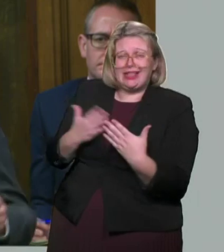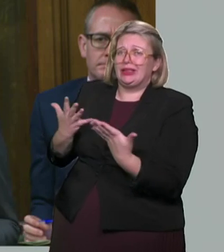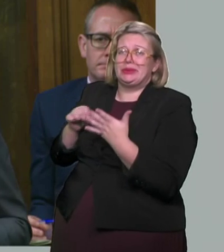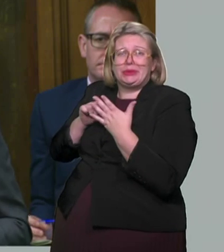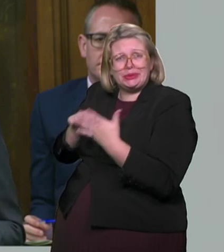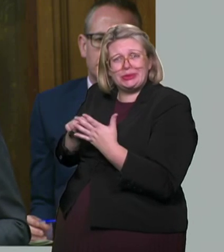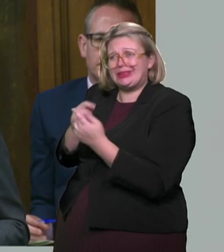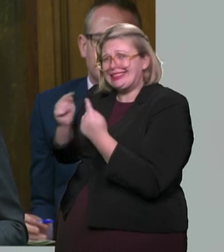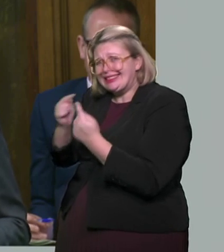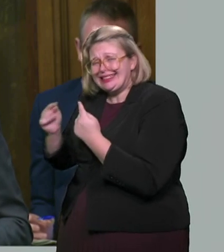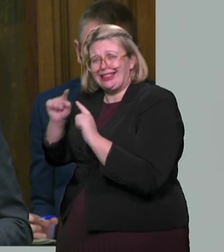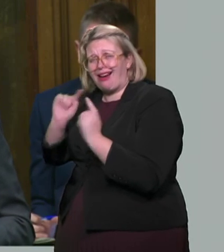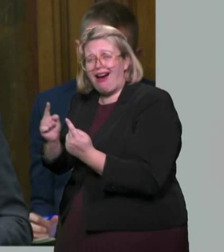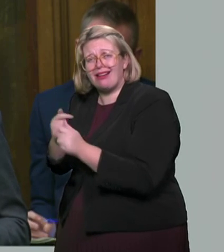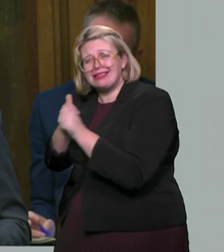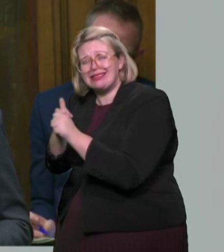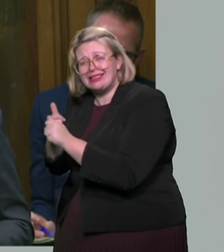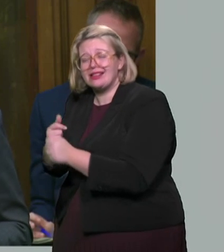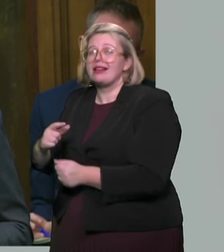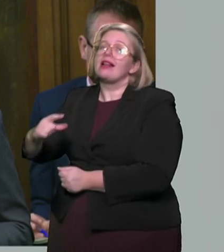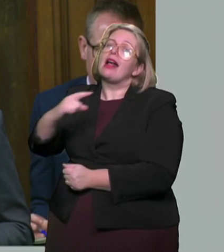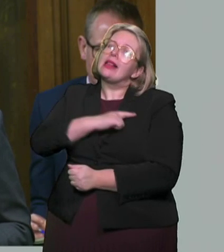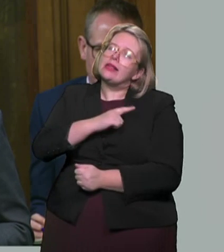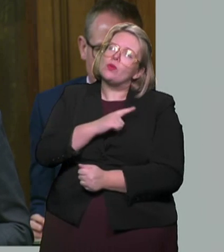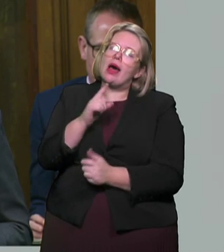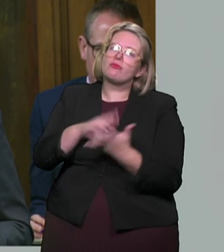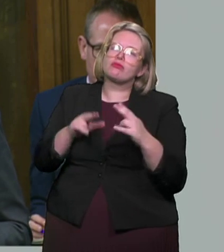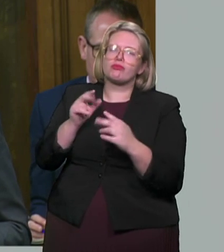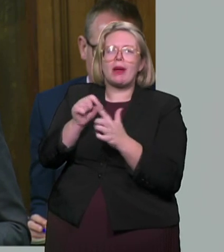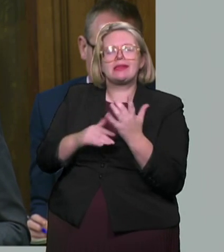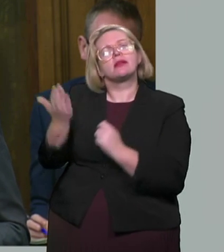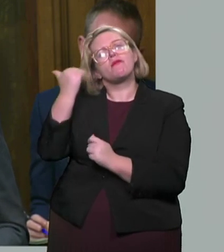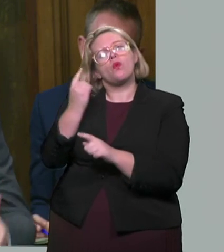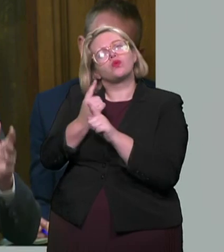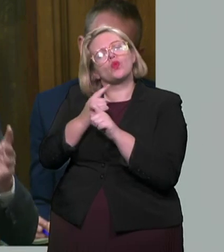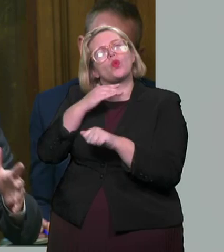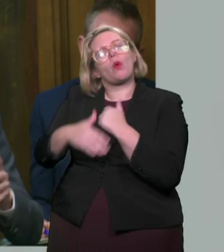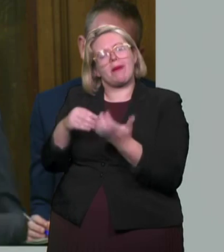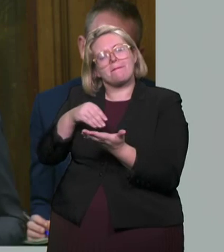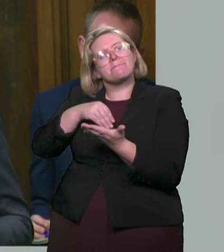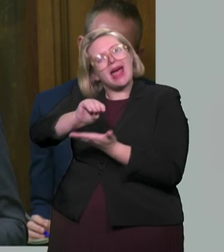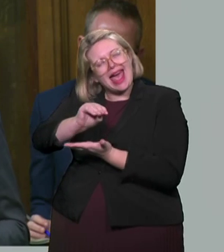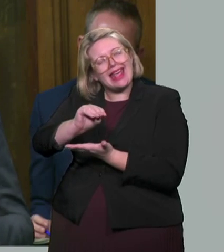That is why the Prime Minister’s commitment to deliver neonatal leave and pay for parents in that situation is so important.